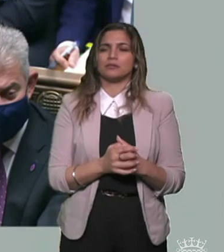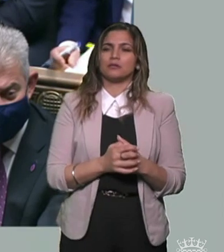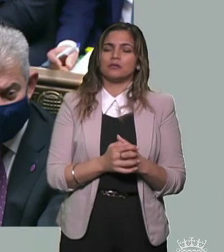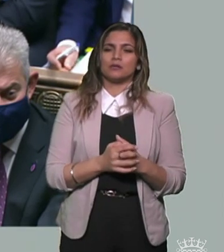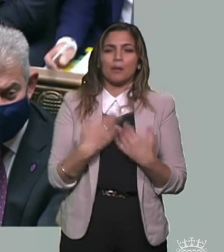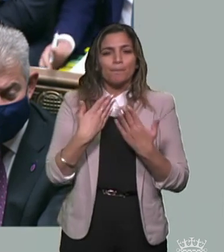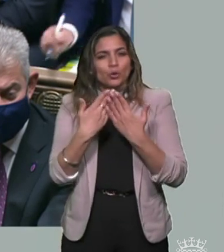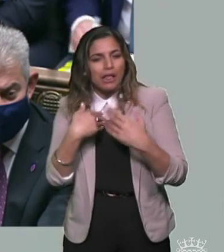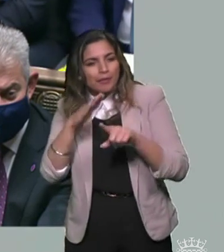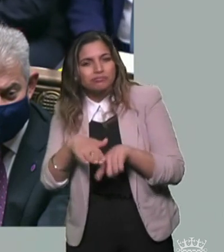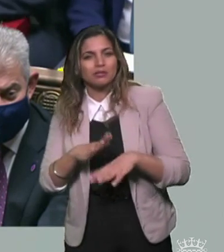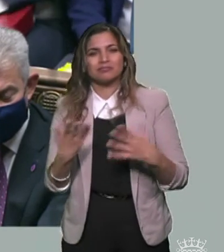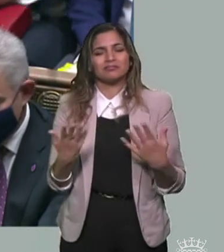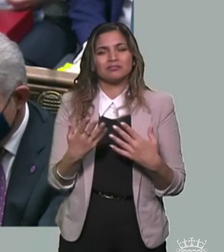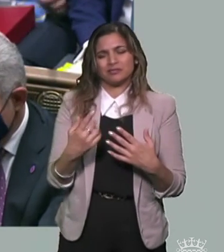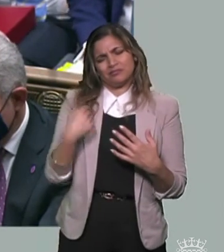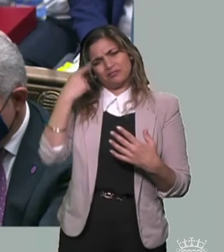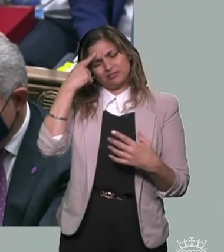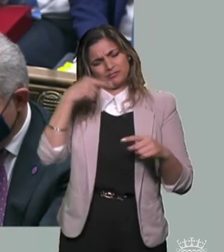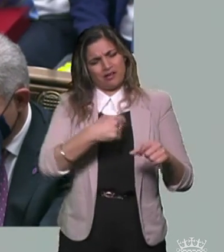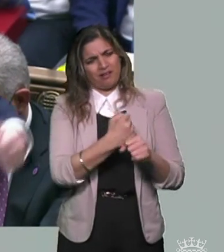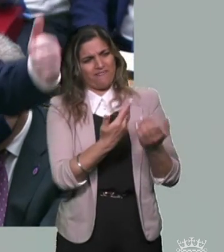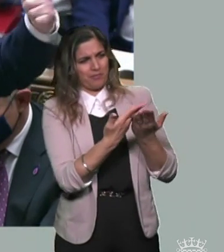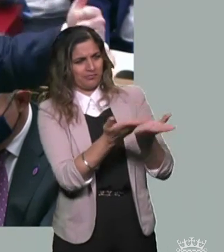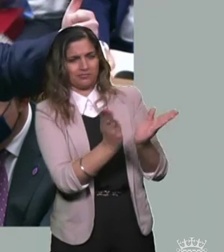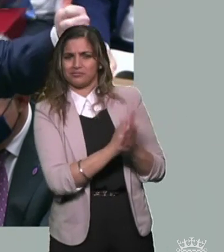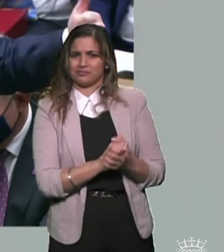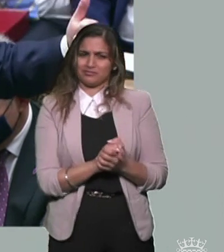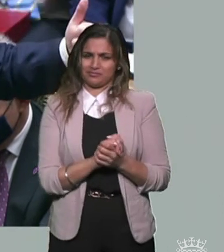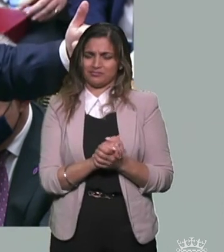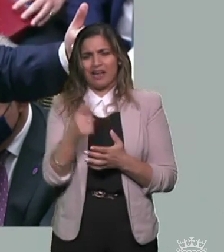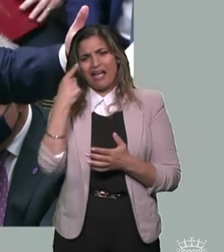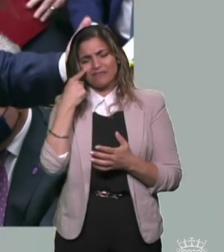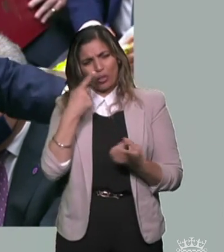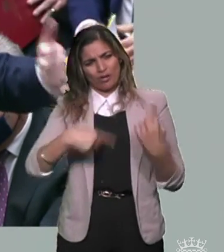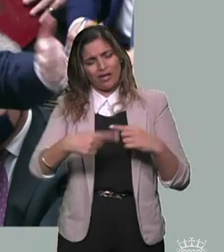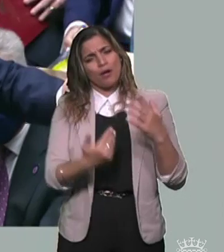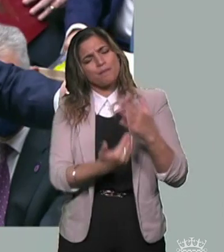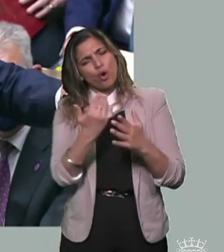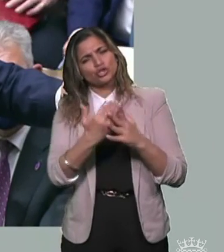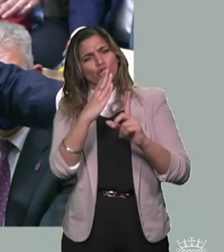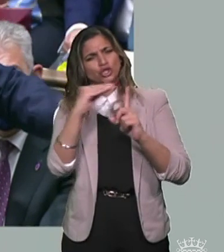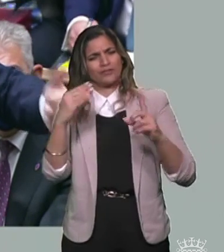She should look at this Government; look at the modern Conservative party.